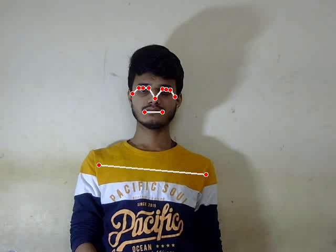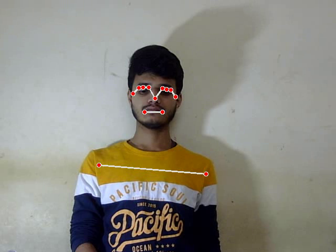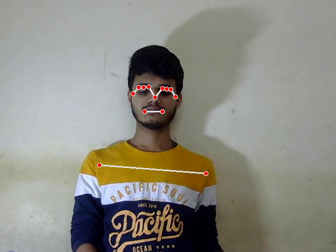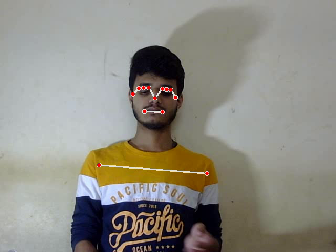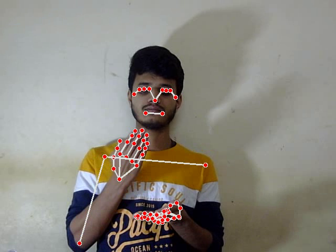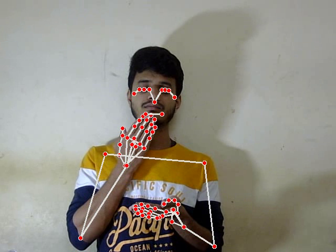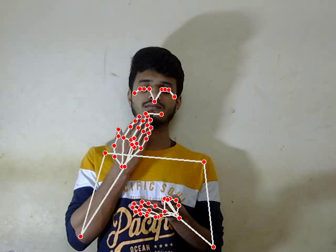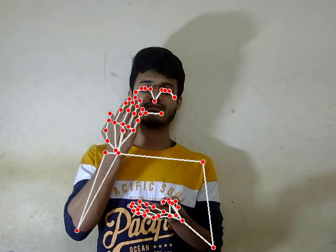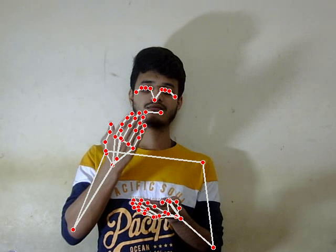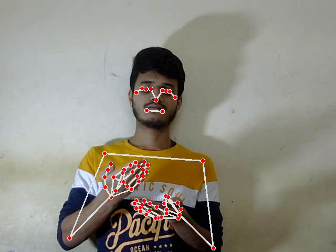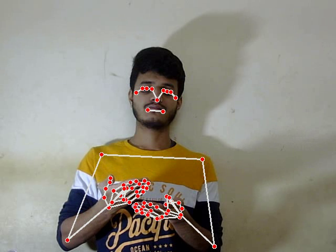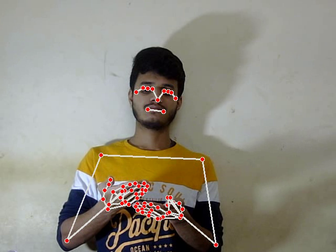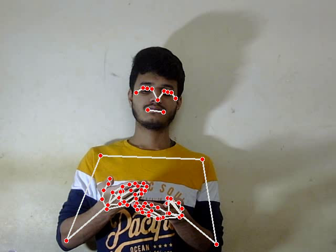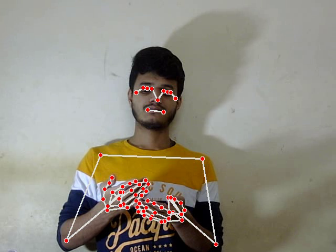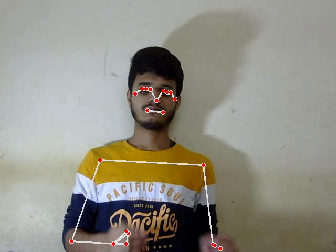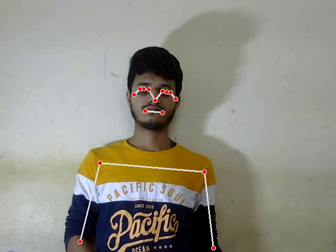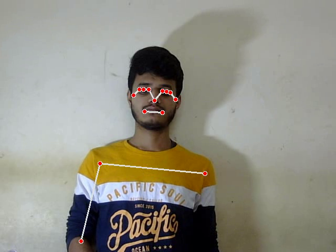good